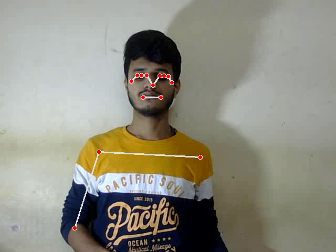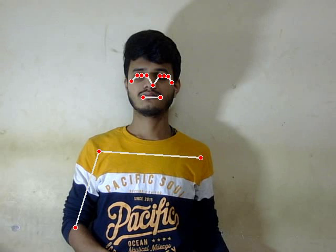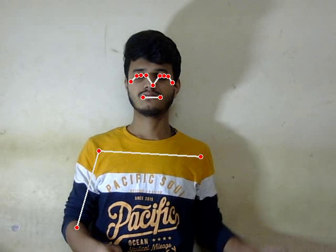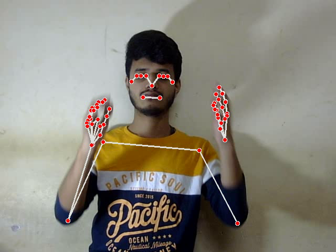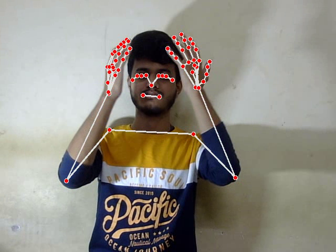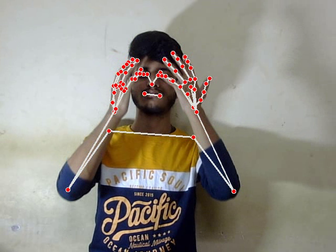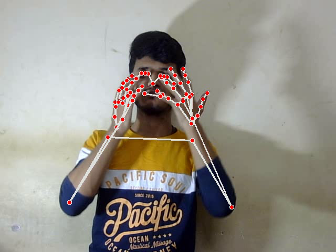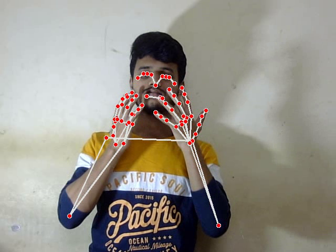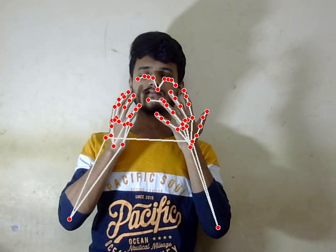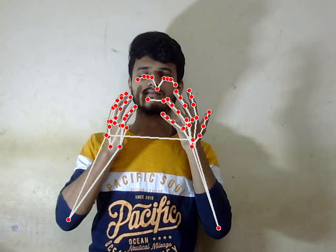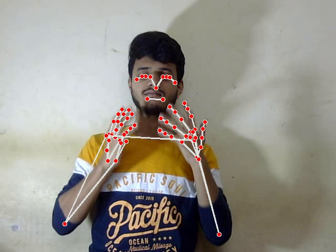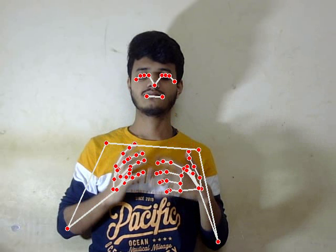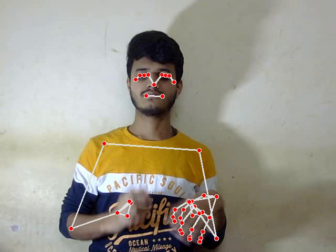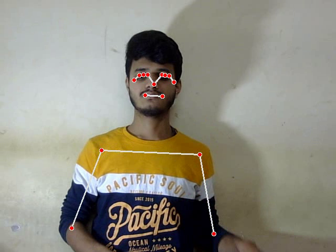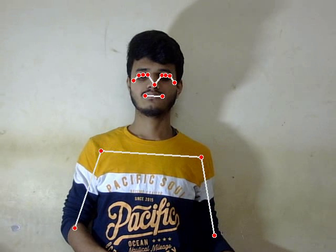sad